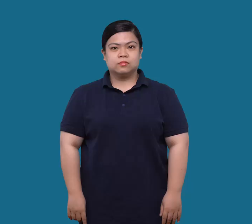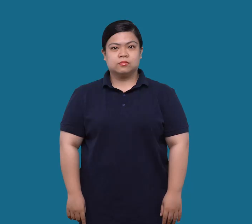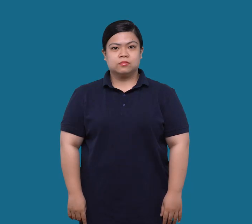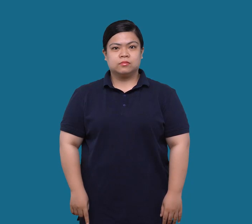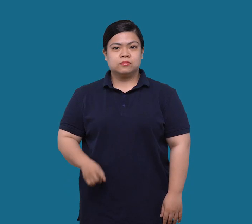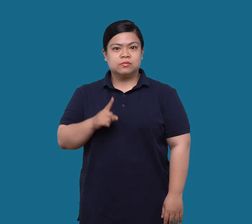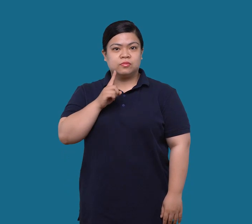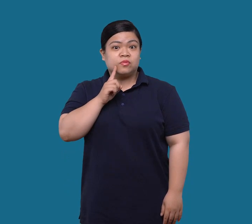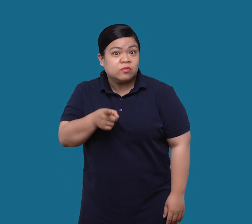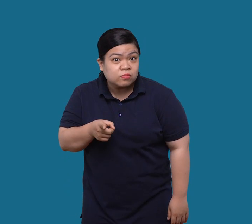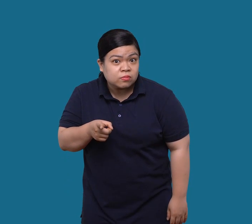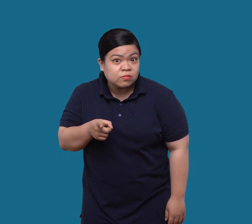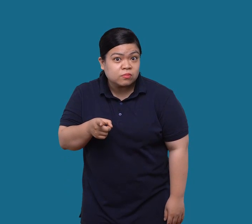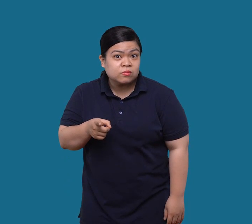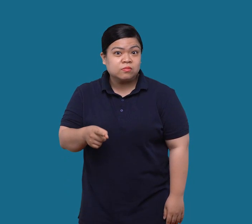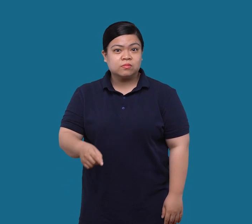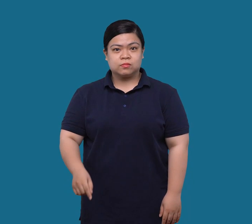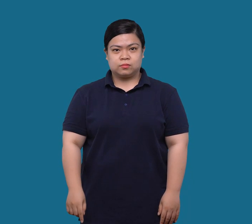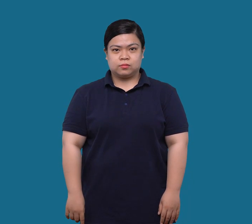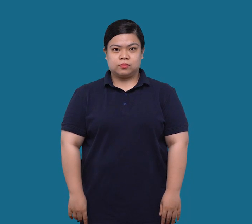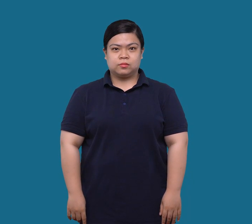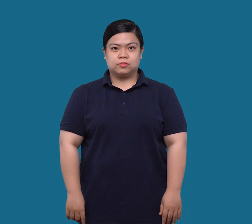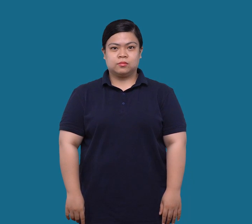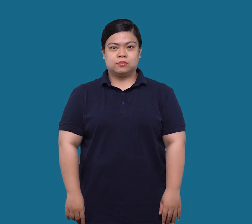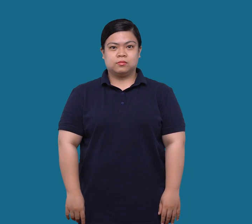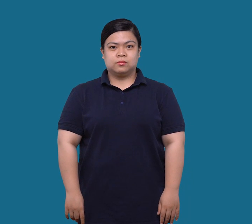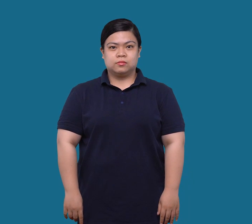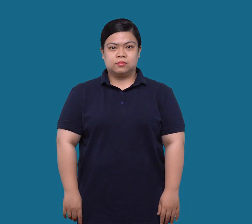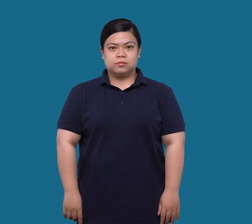phải không?